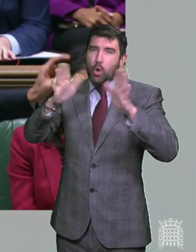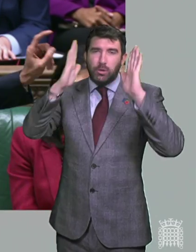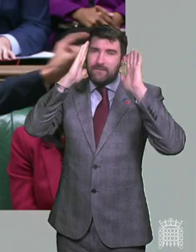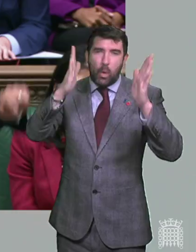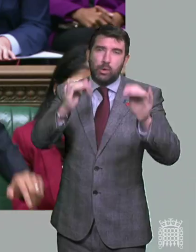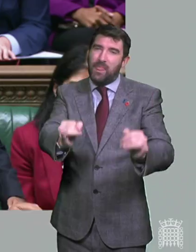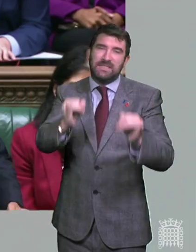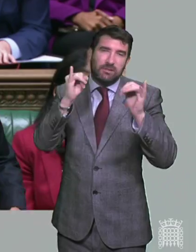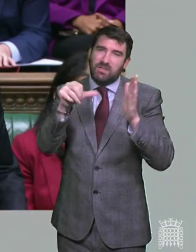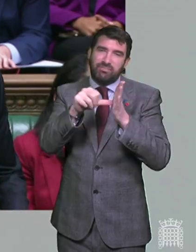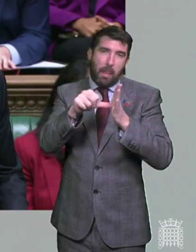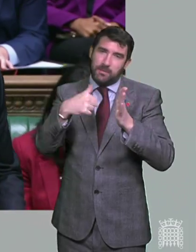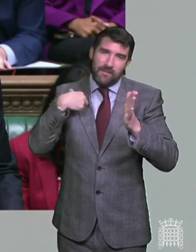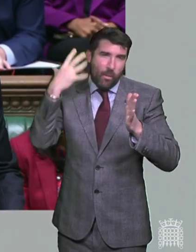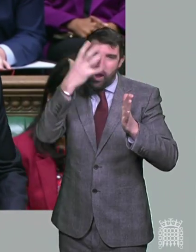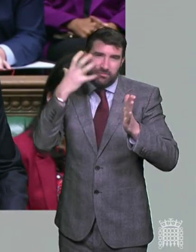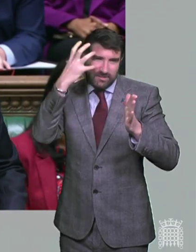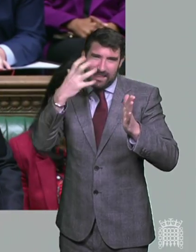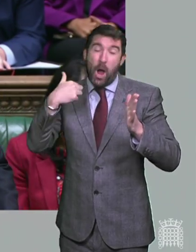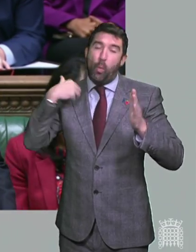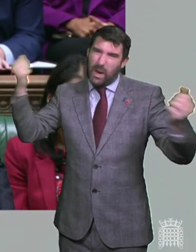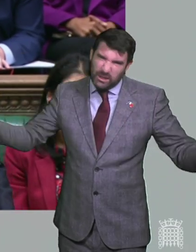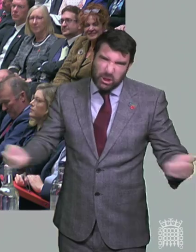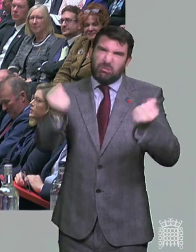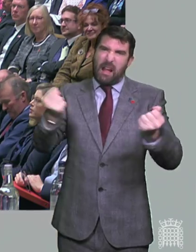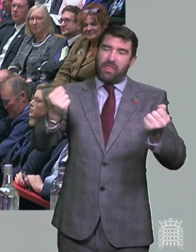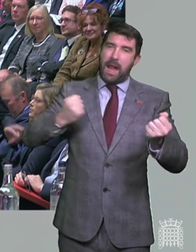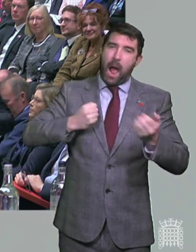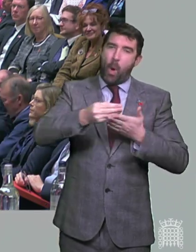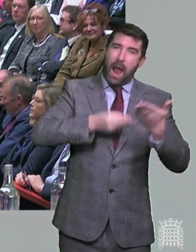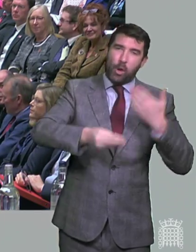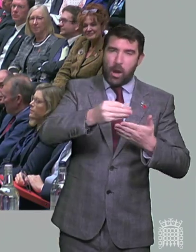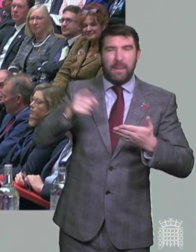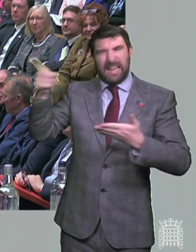We are strengthening our economy; he is backing the strikers.